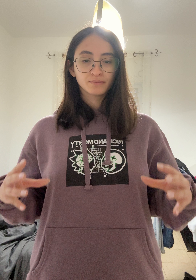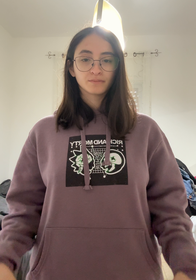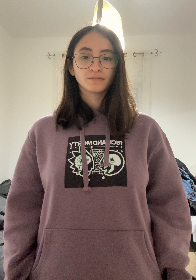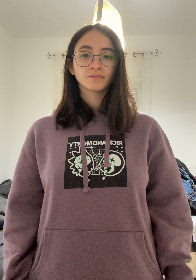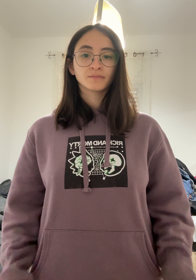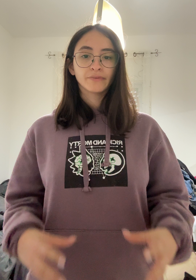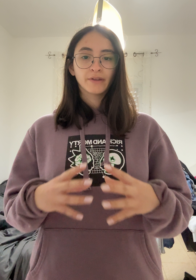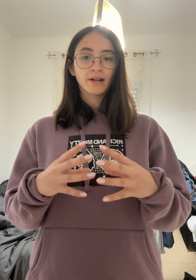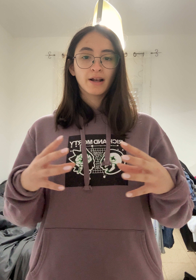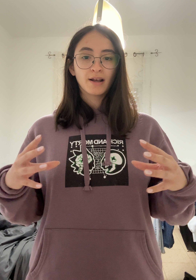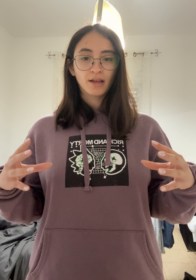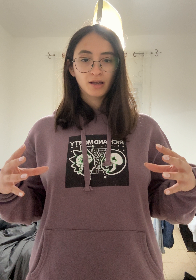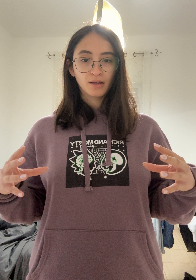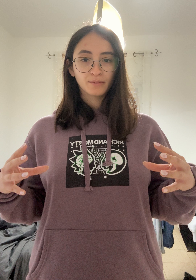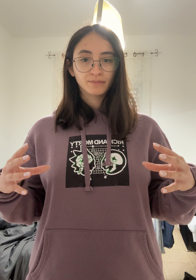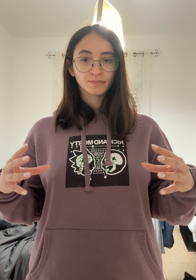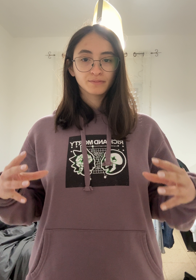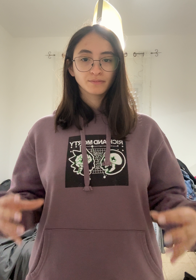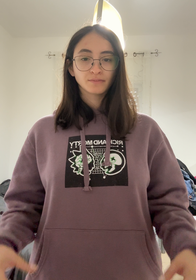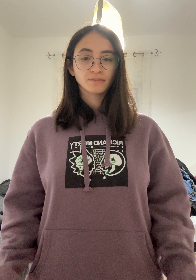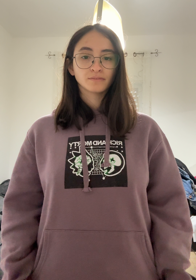לחם